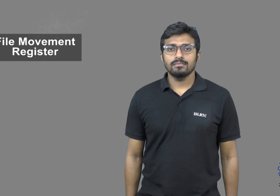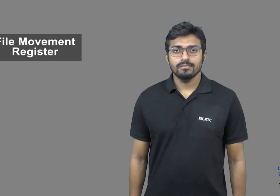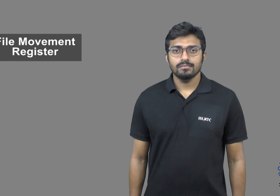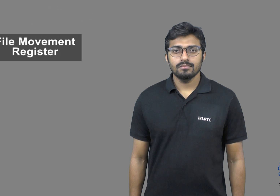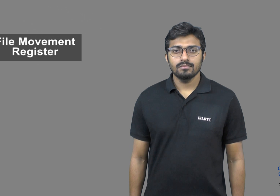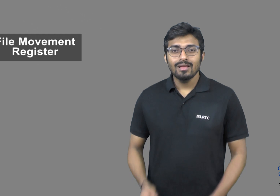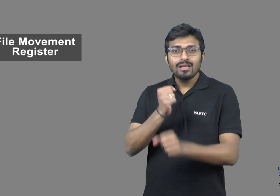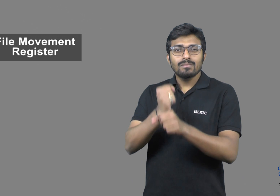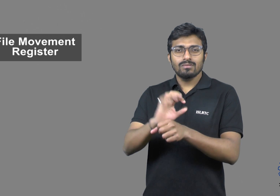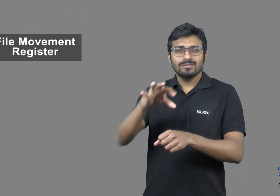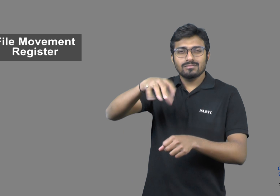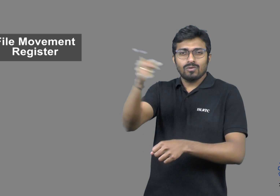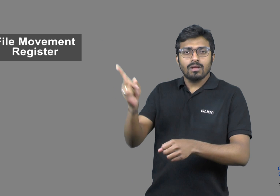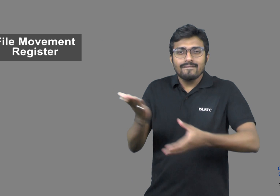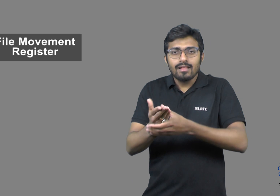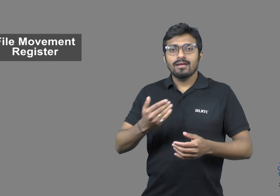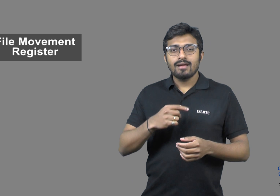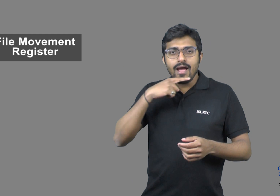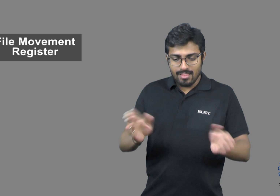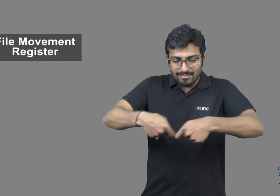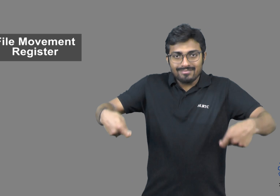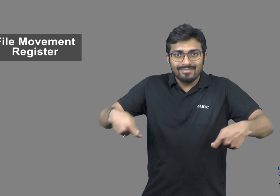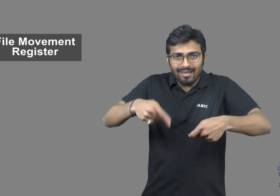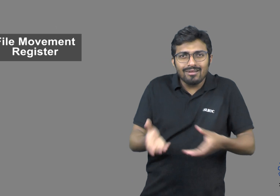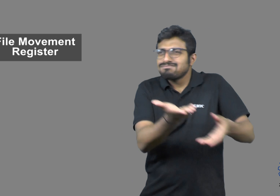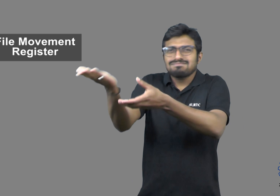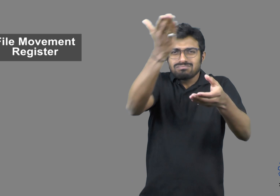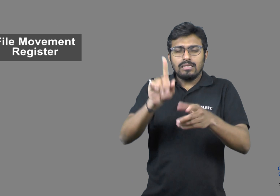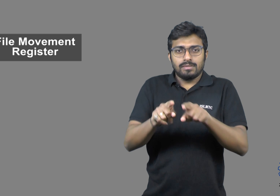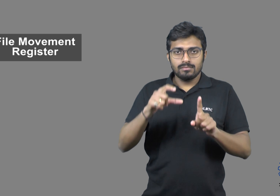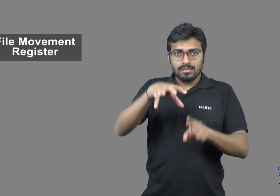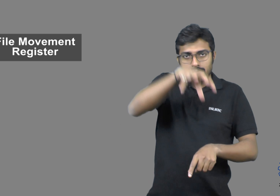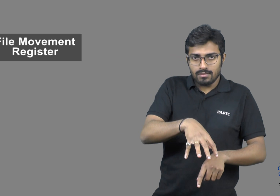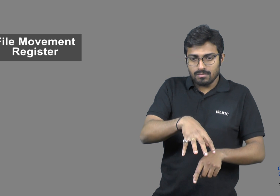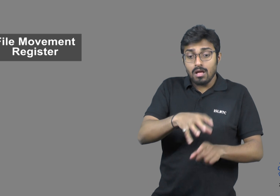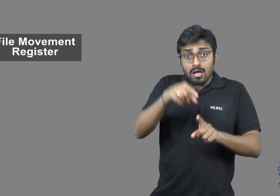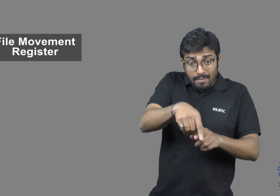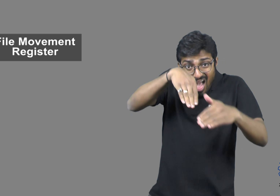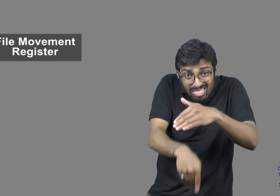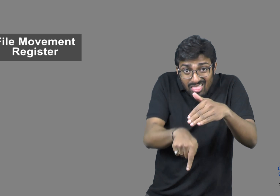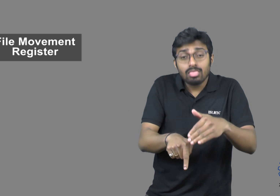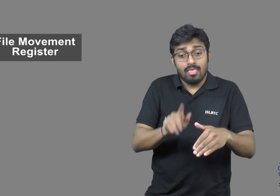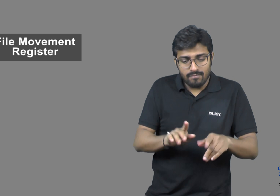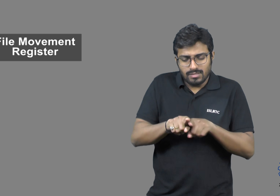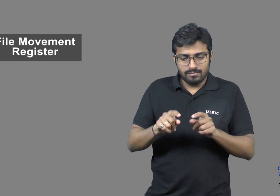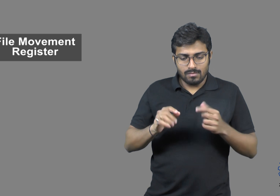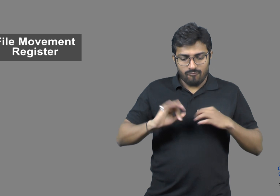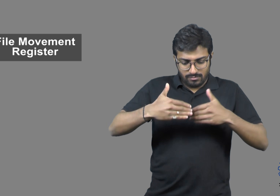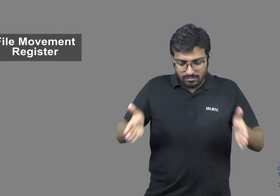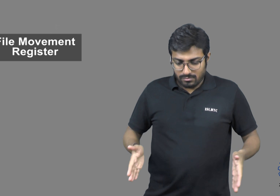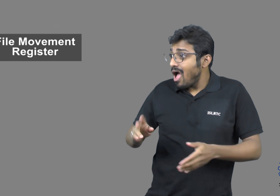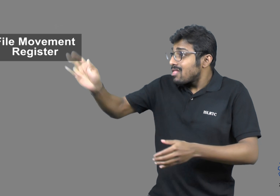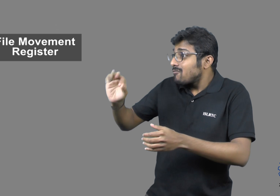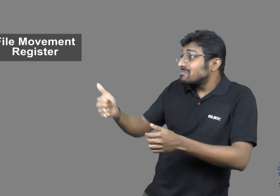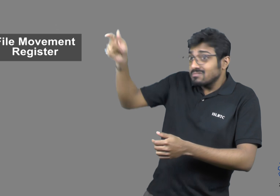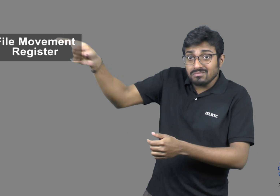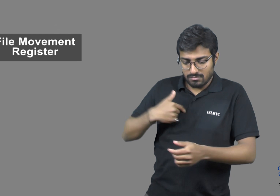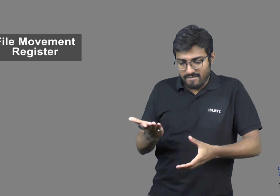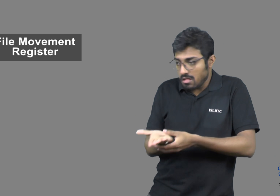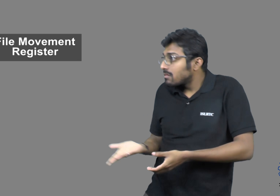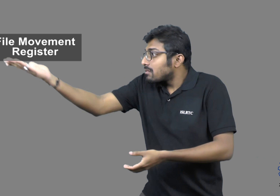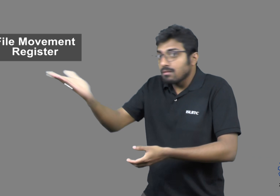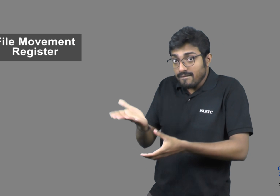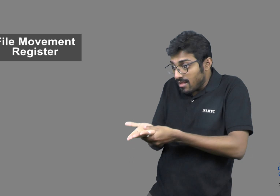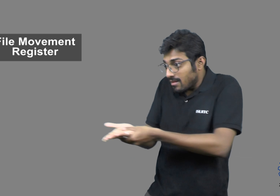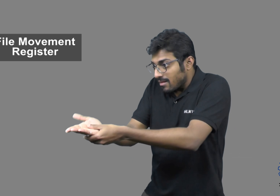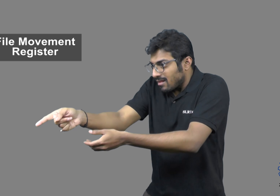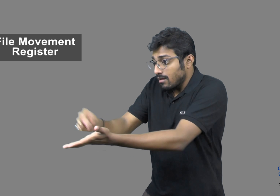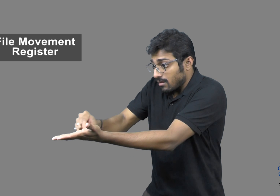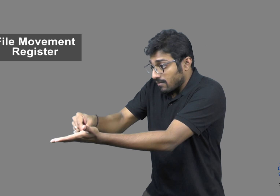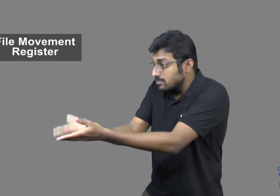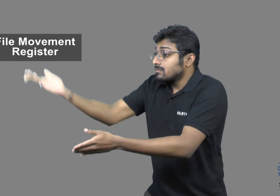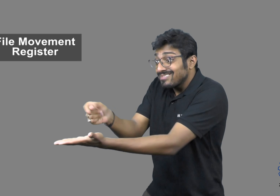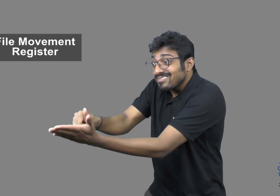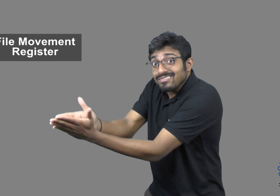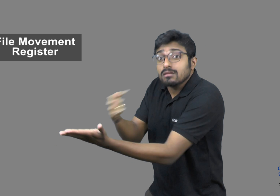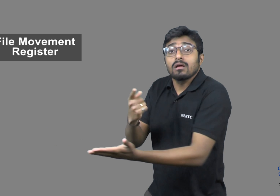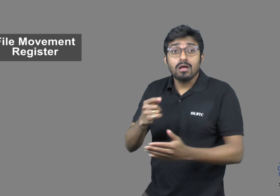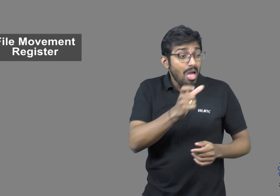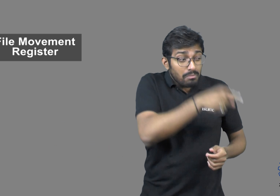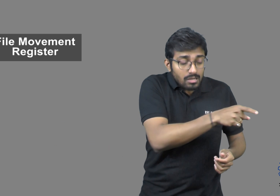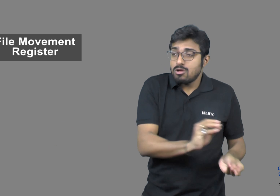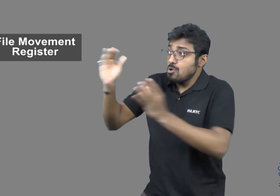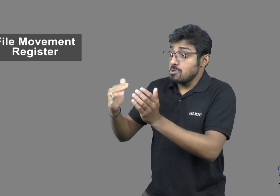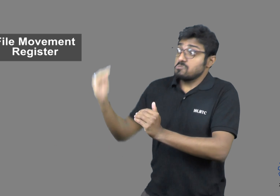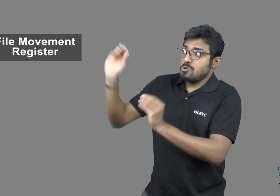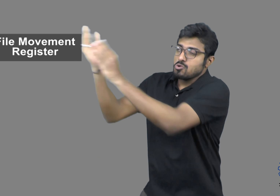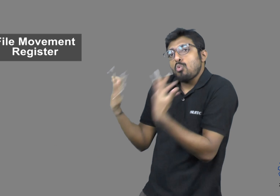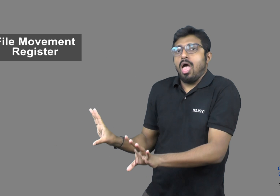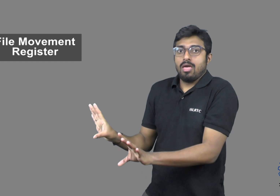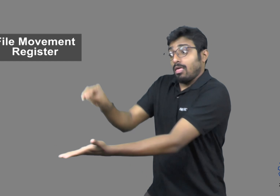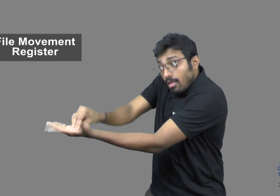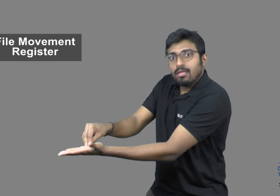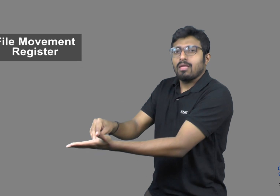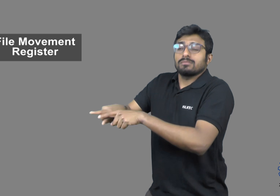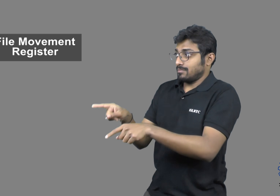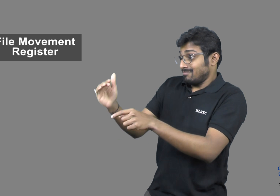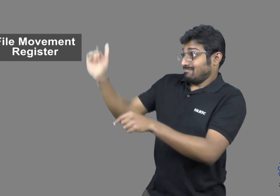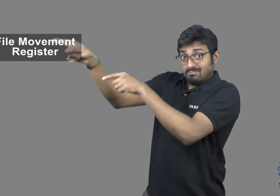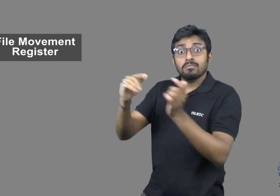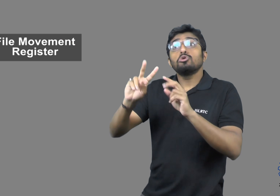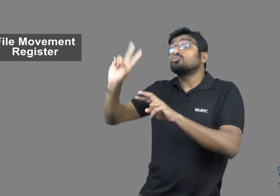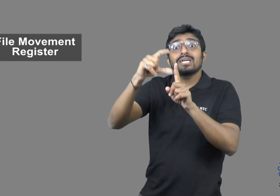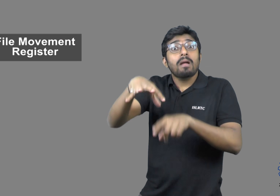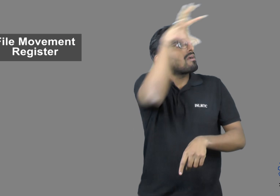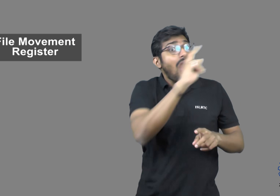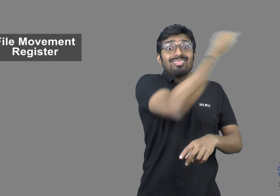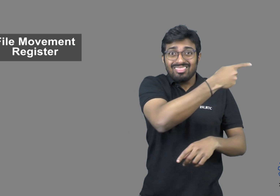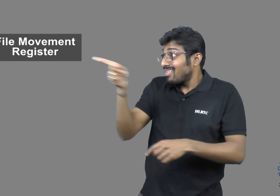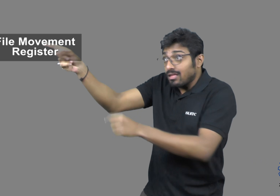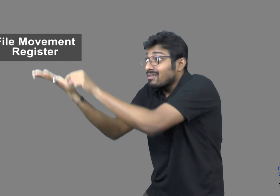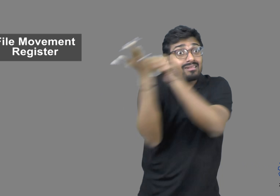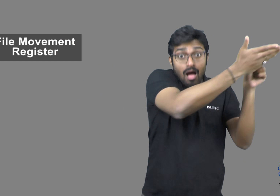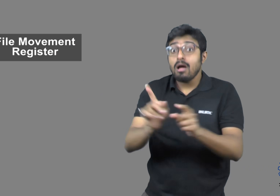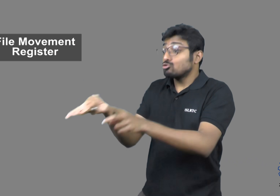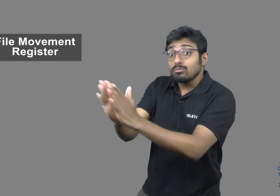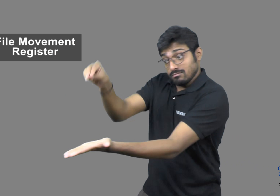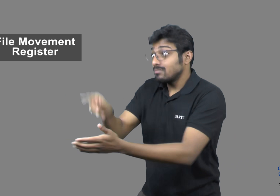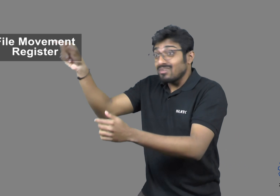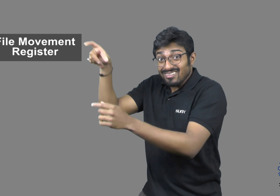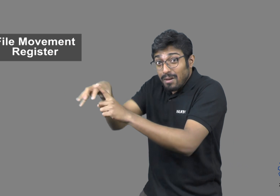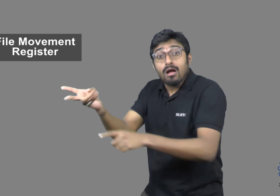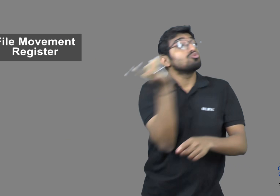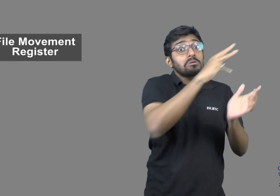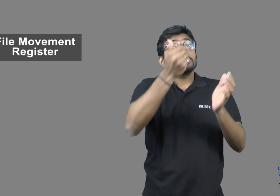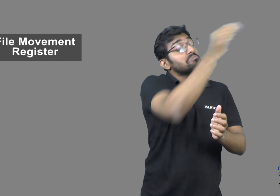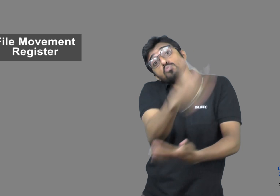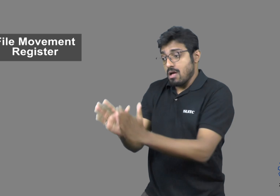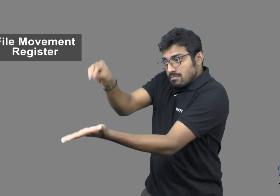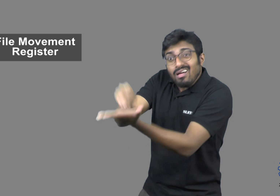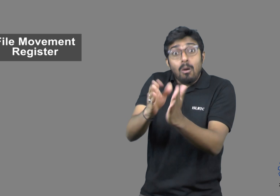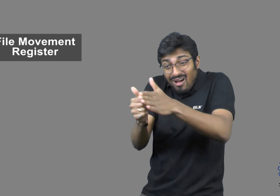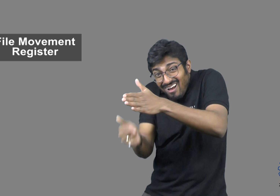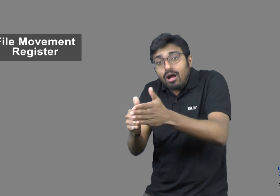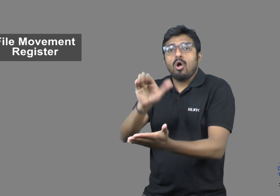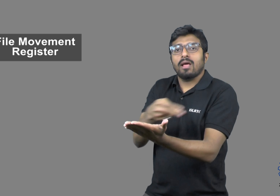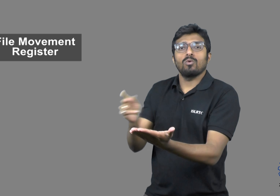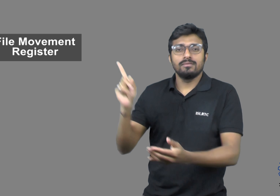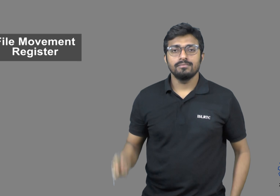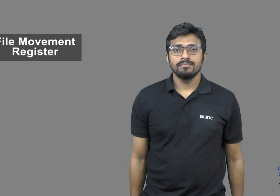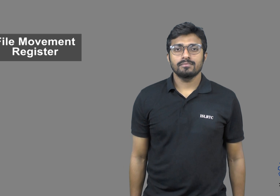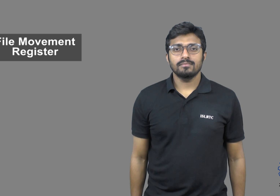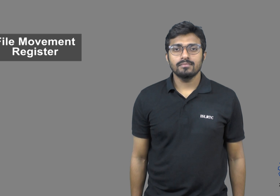File Movement Register